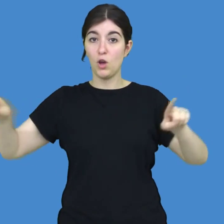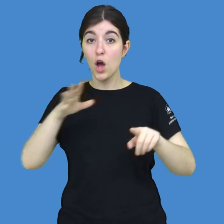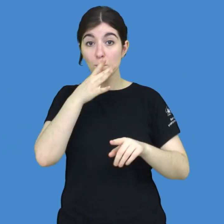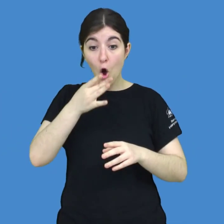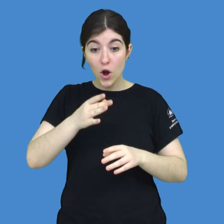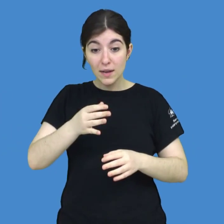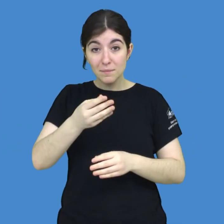motivo